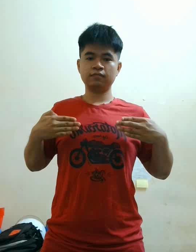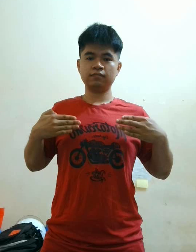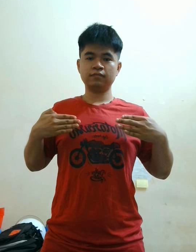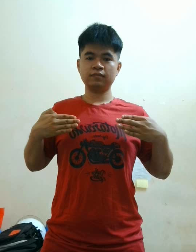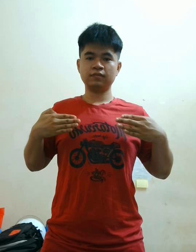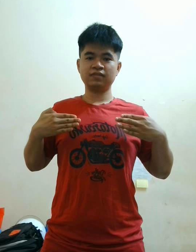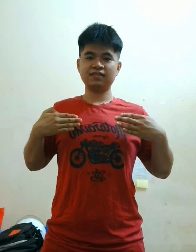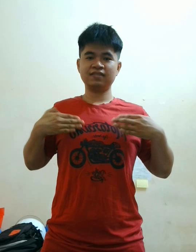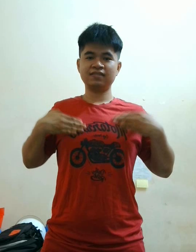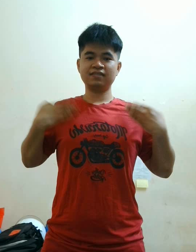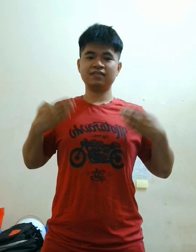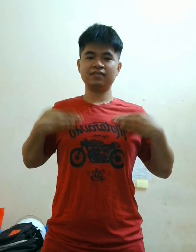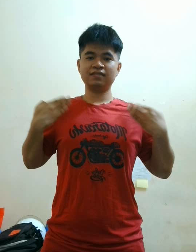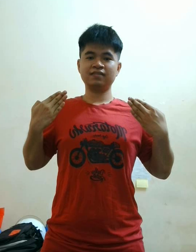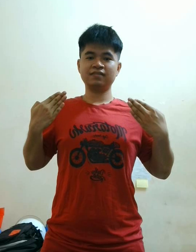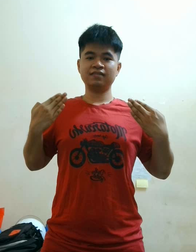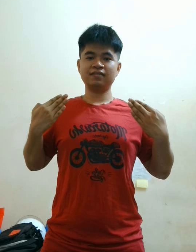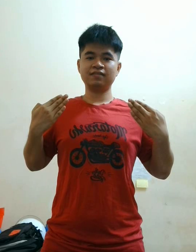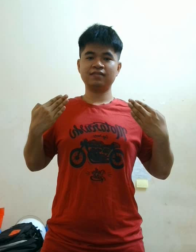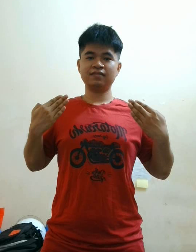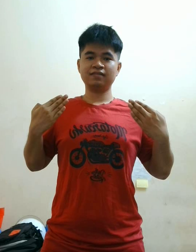vui ve